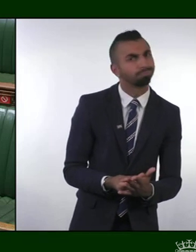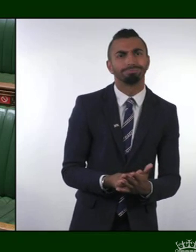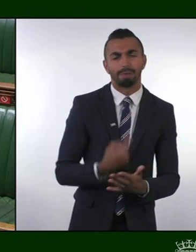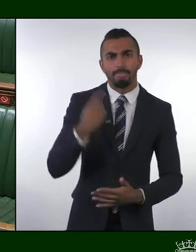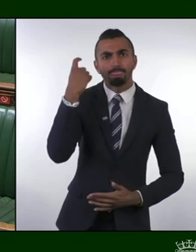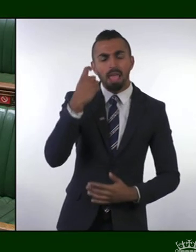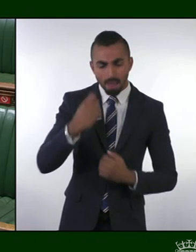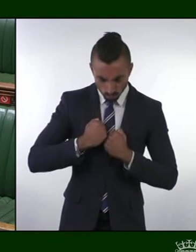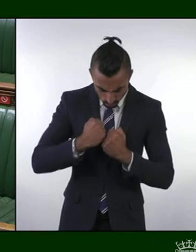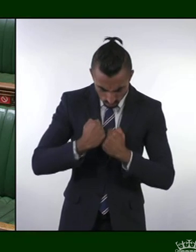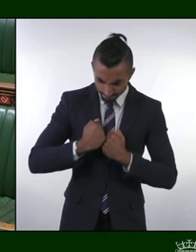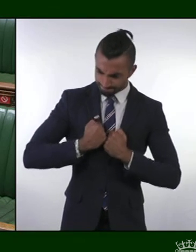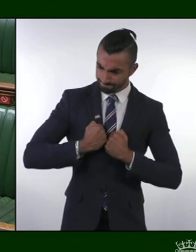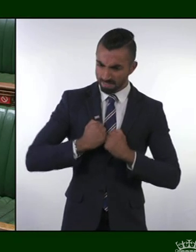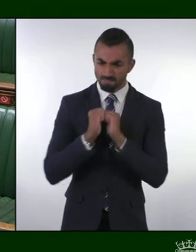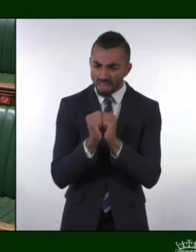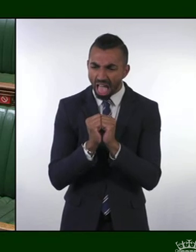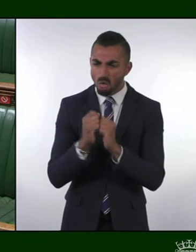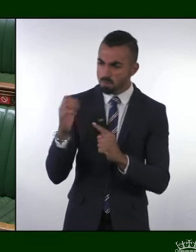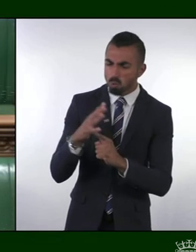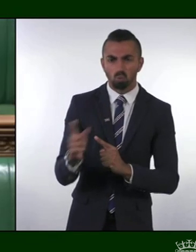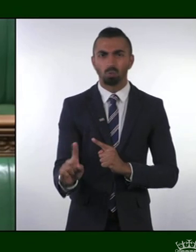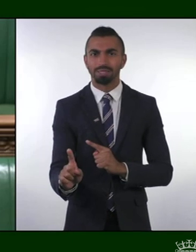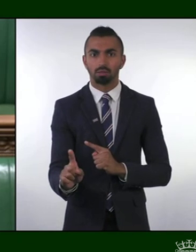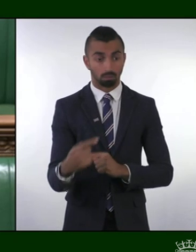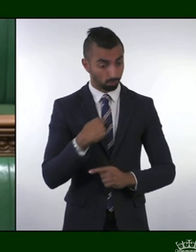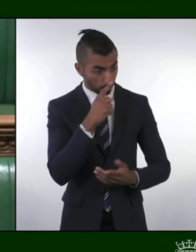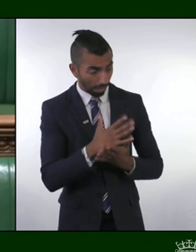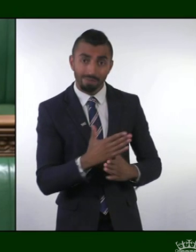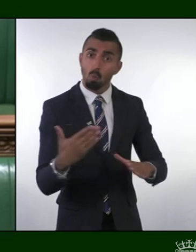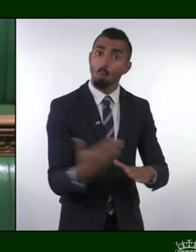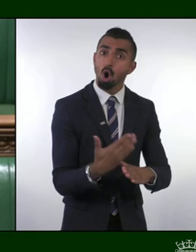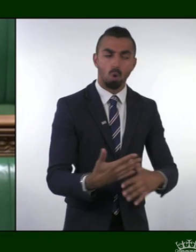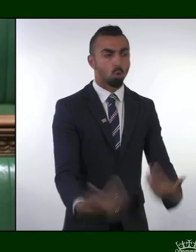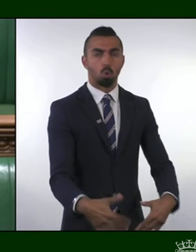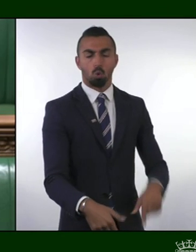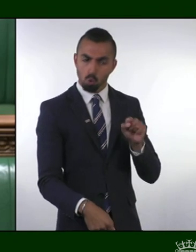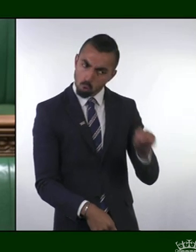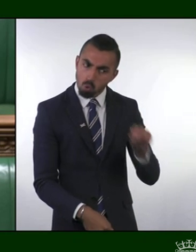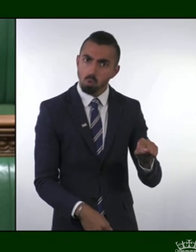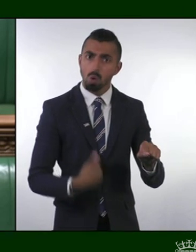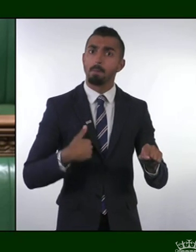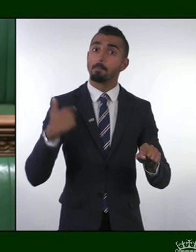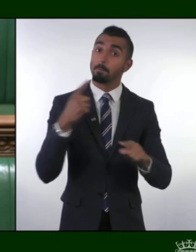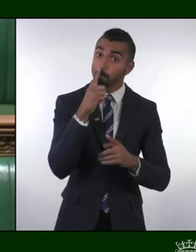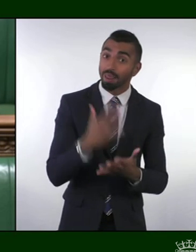I believe in the nobility of work. I believe in the inspiring power of opportunity.